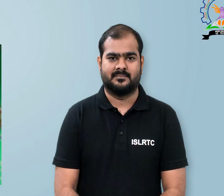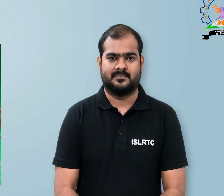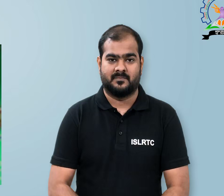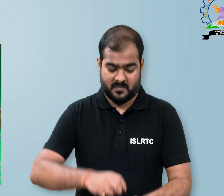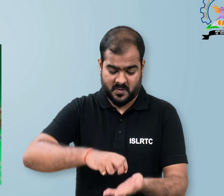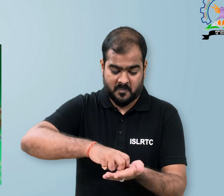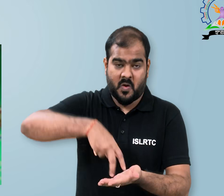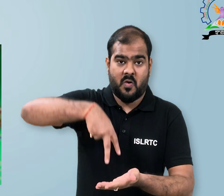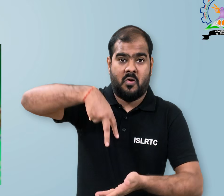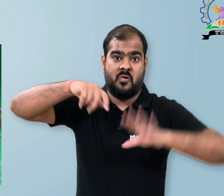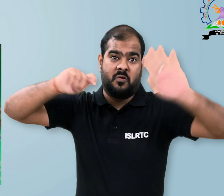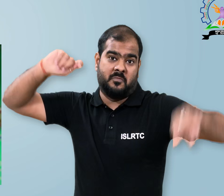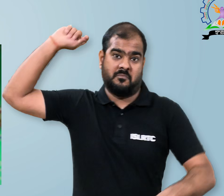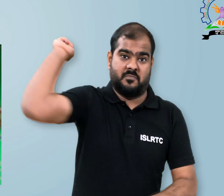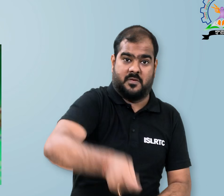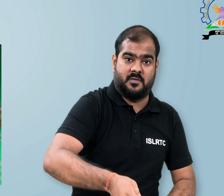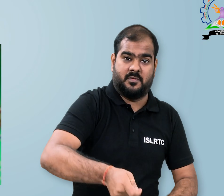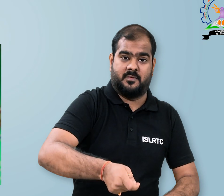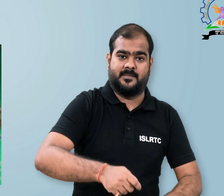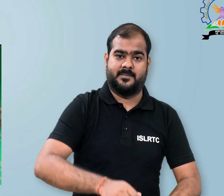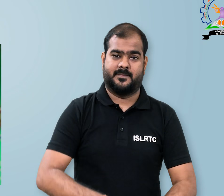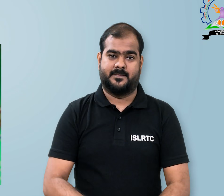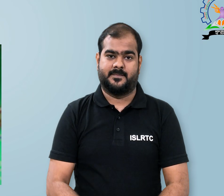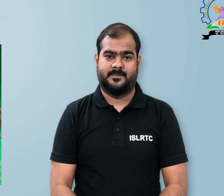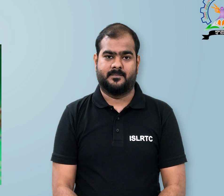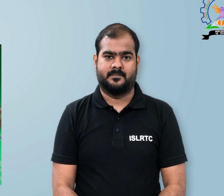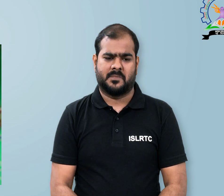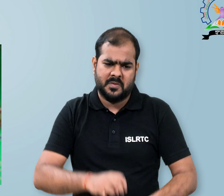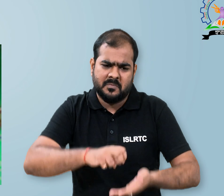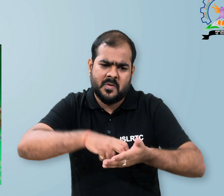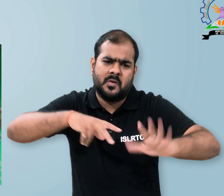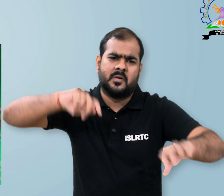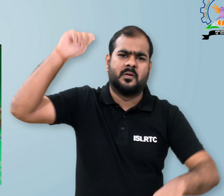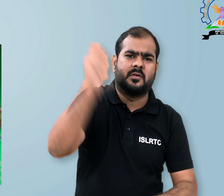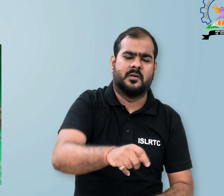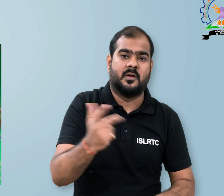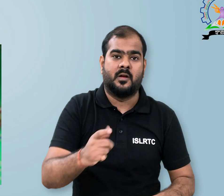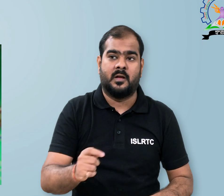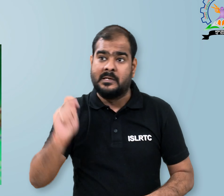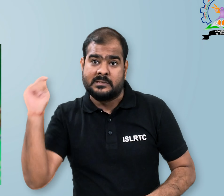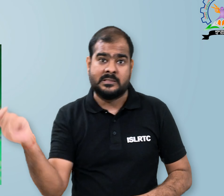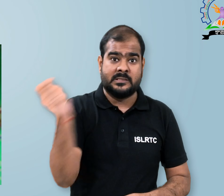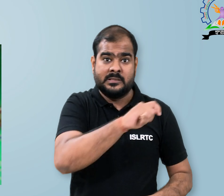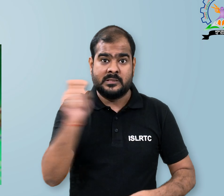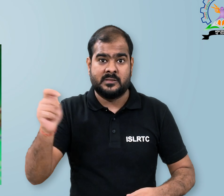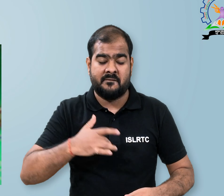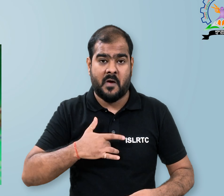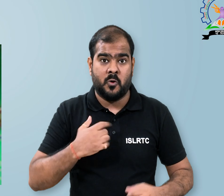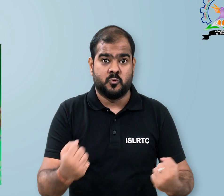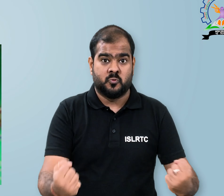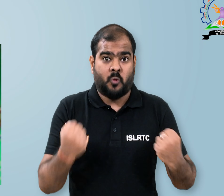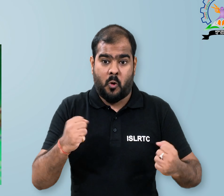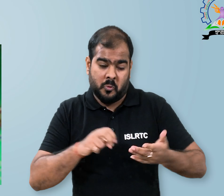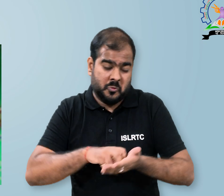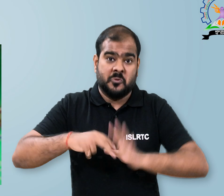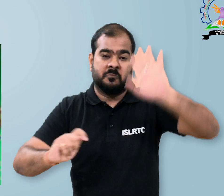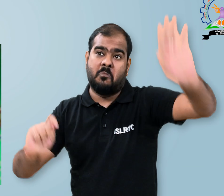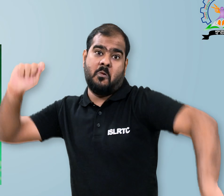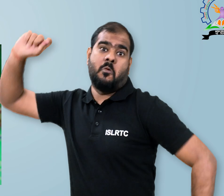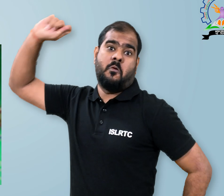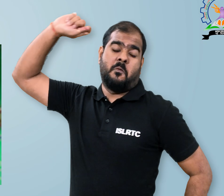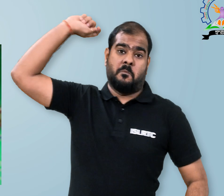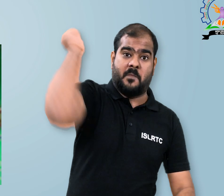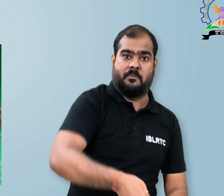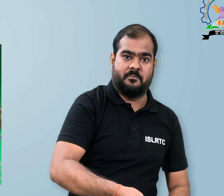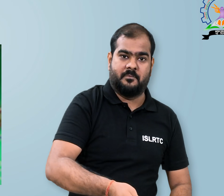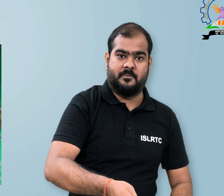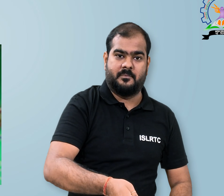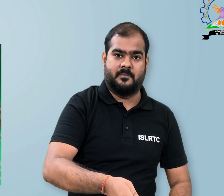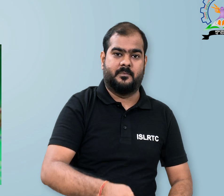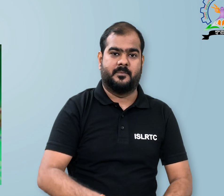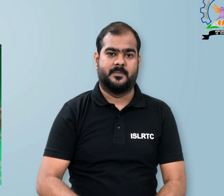Smash Smash: A powerful overhead stroke aimed sharply downward into the opponent's court.